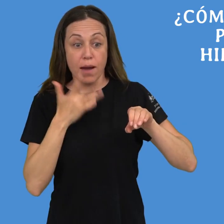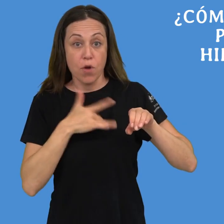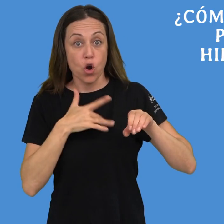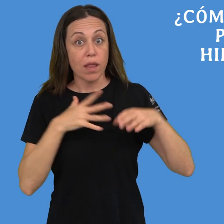corazón